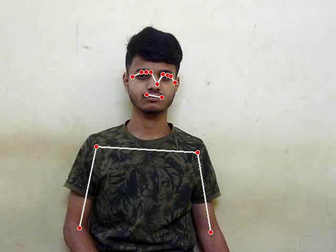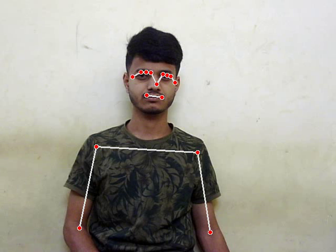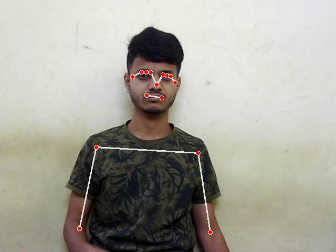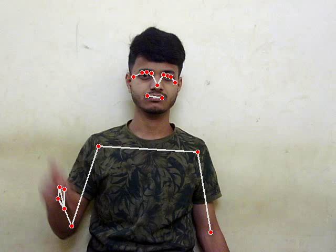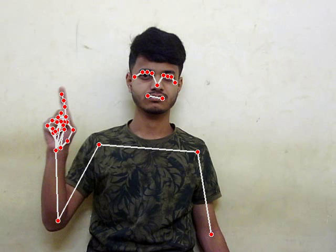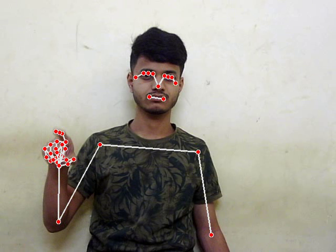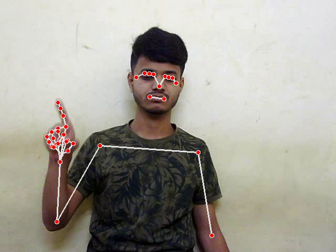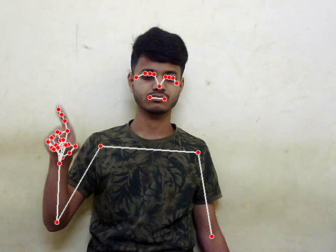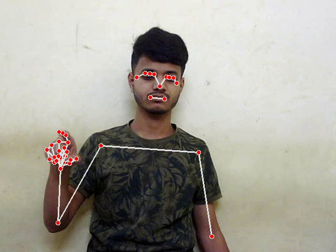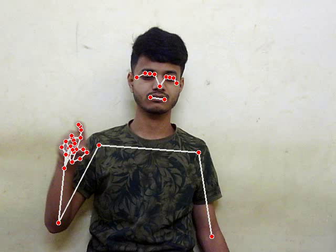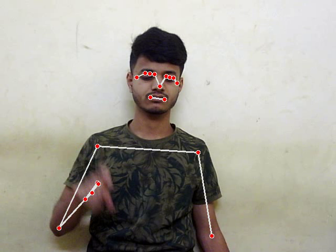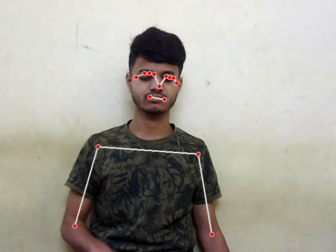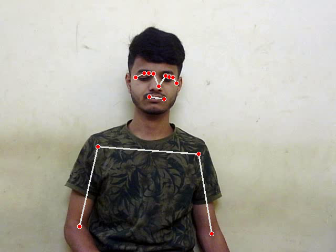need